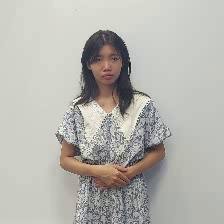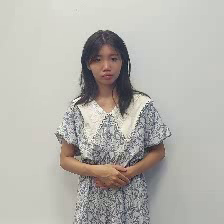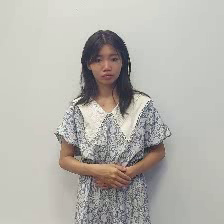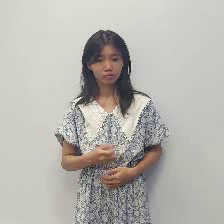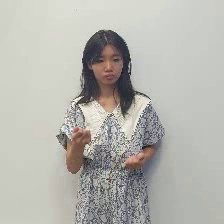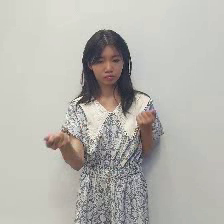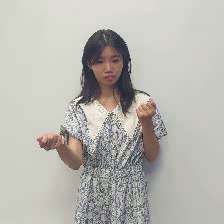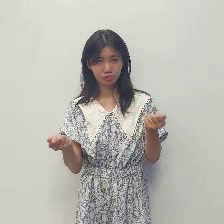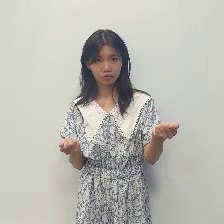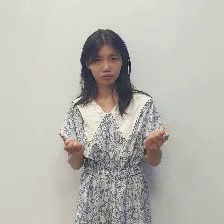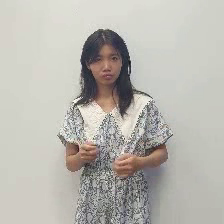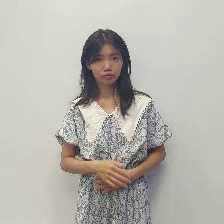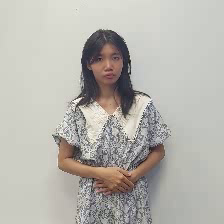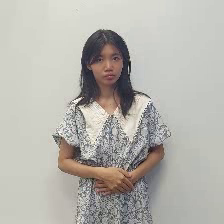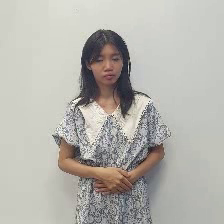Ô tô